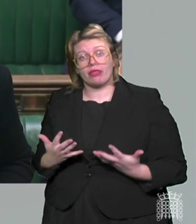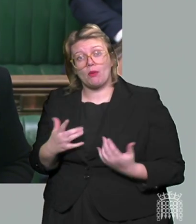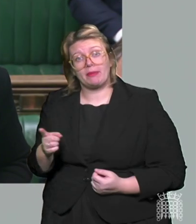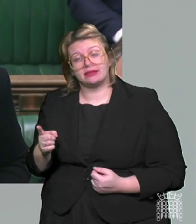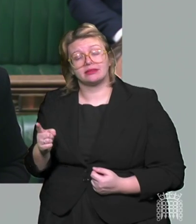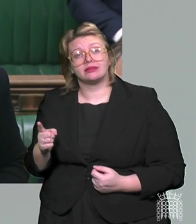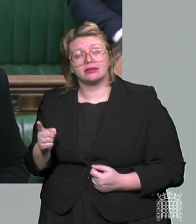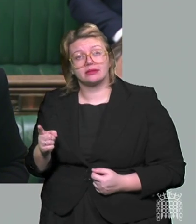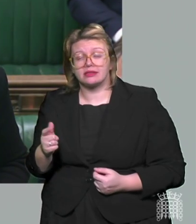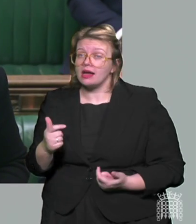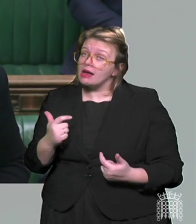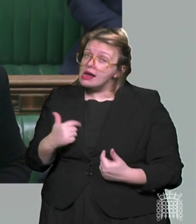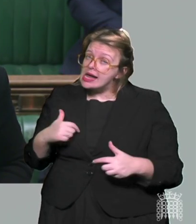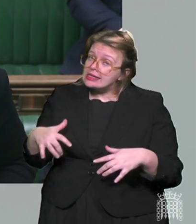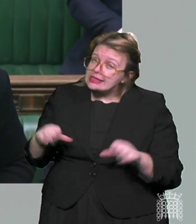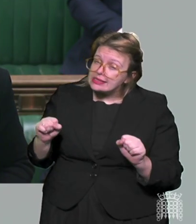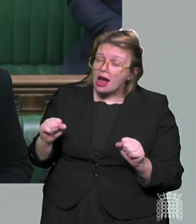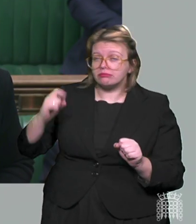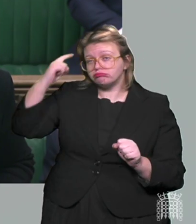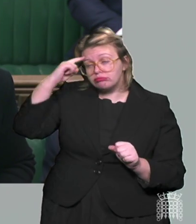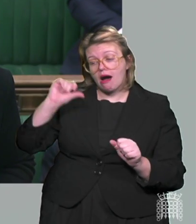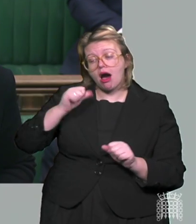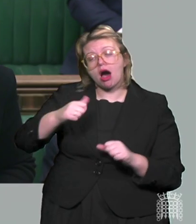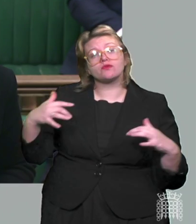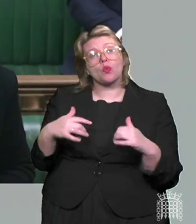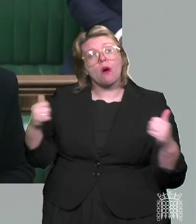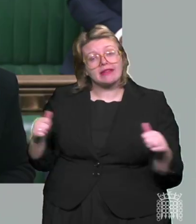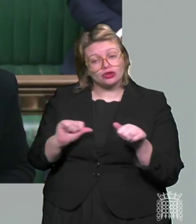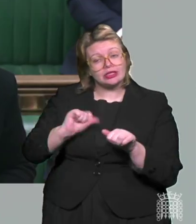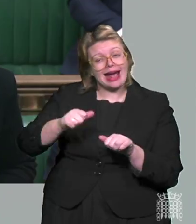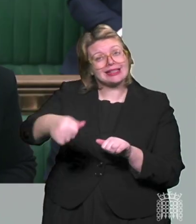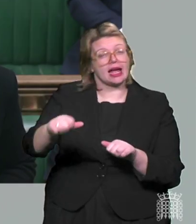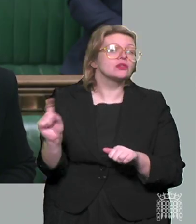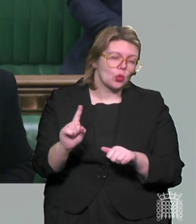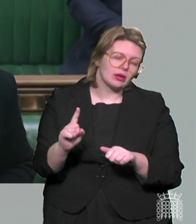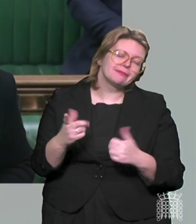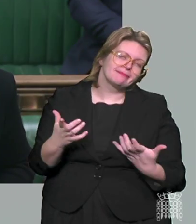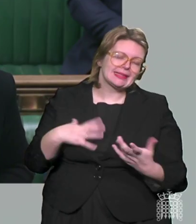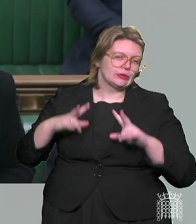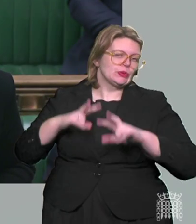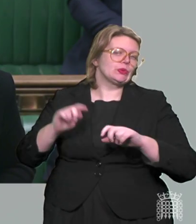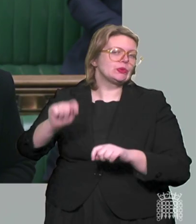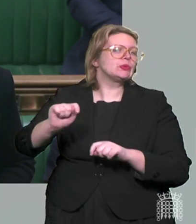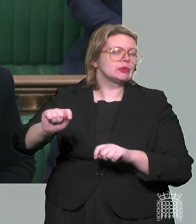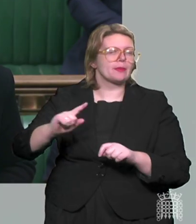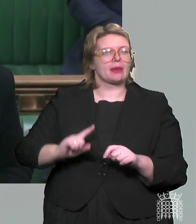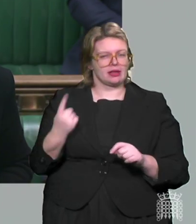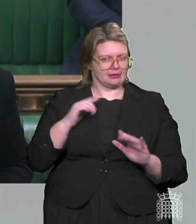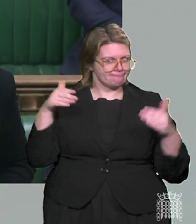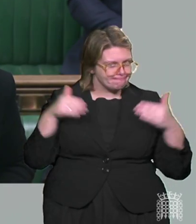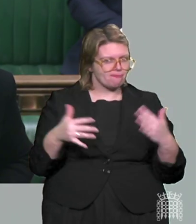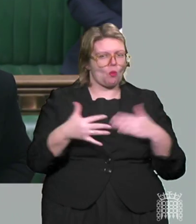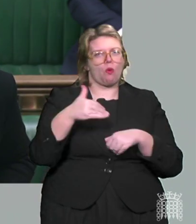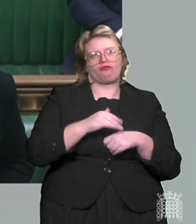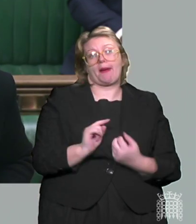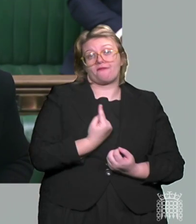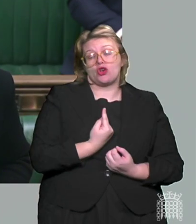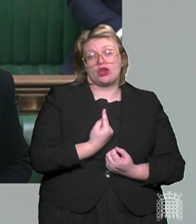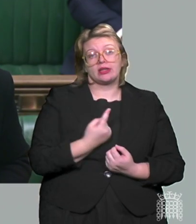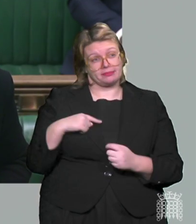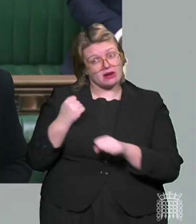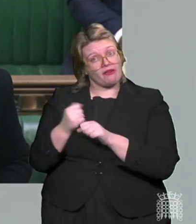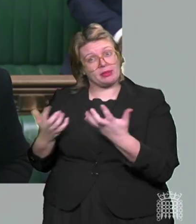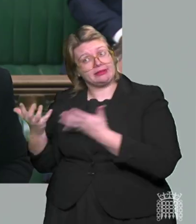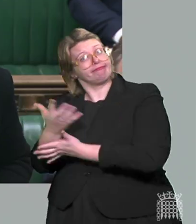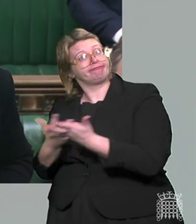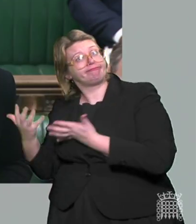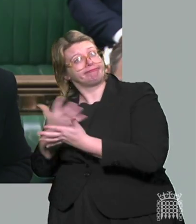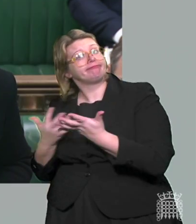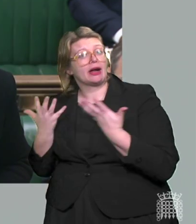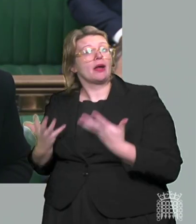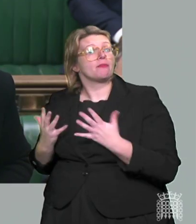We are undoubtedly starting to turn our minds to reparations, and there is a great deal of work going on within Government on how best to support the Ukrainians to do that.